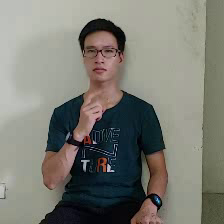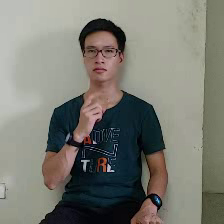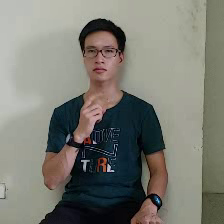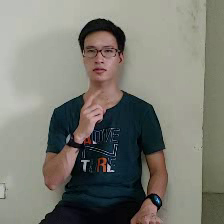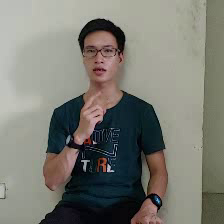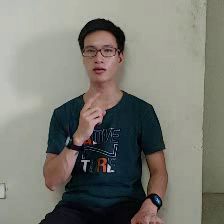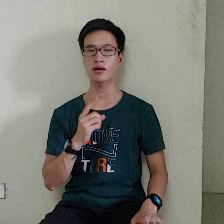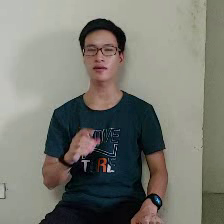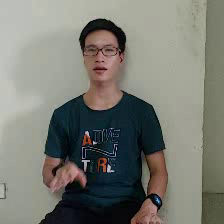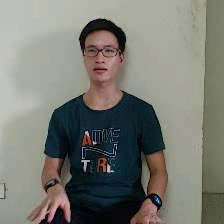Đâu